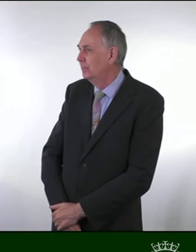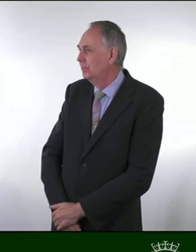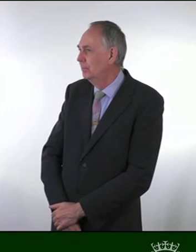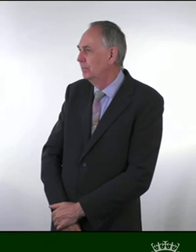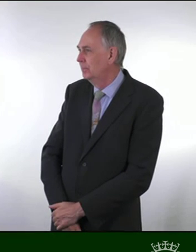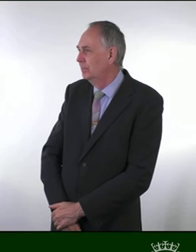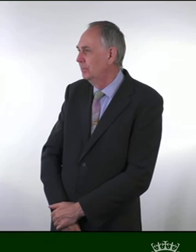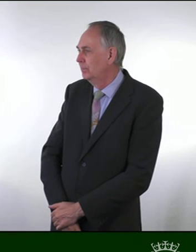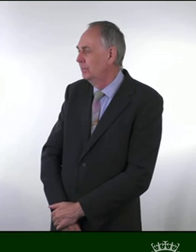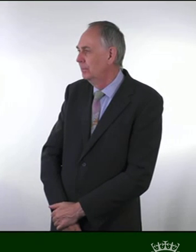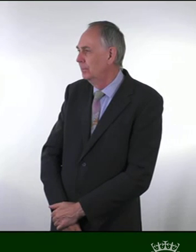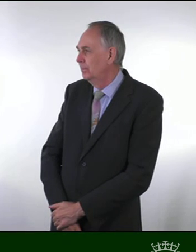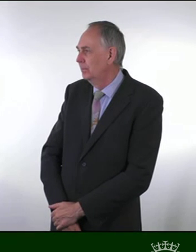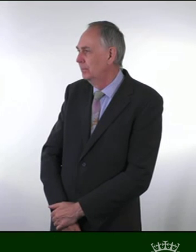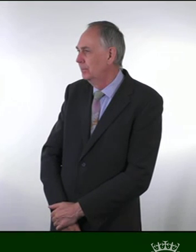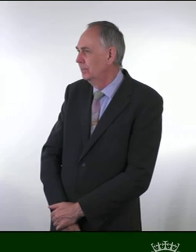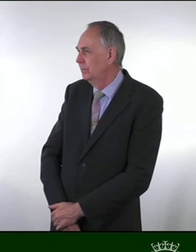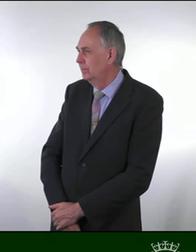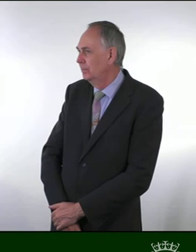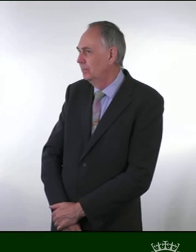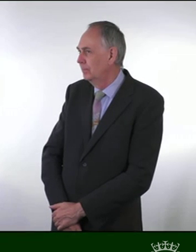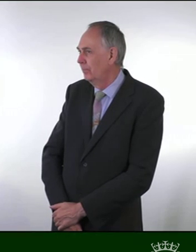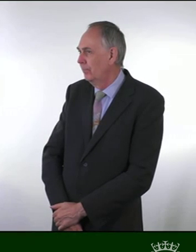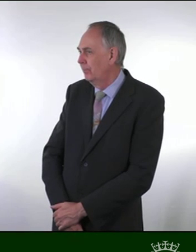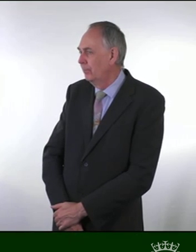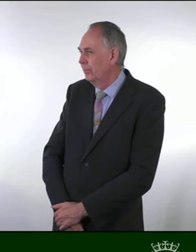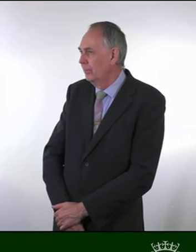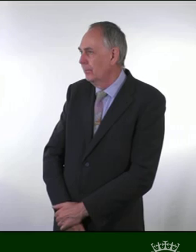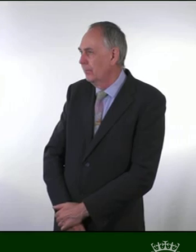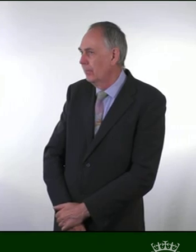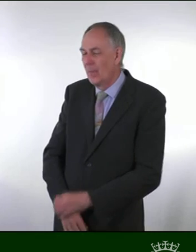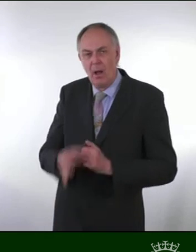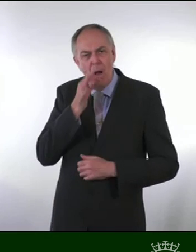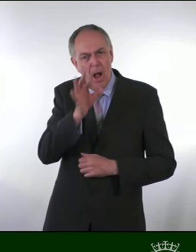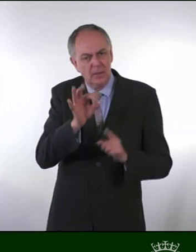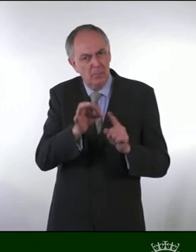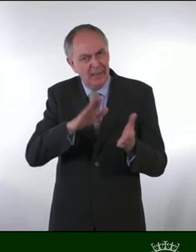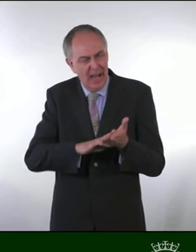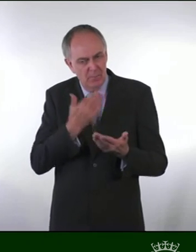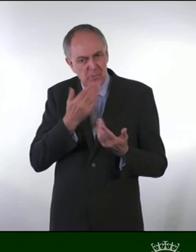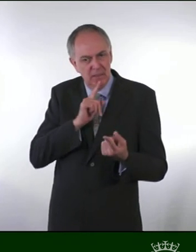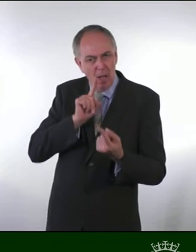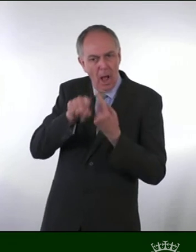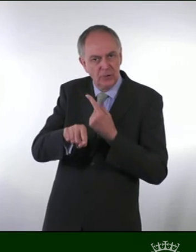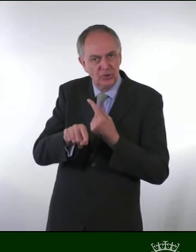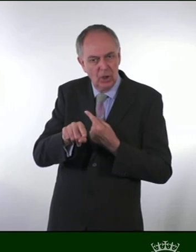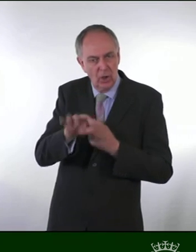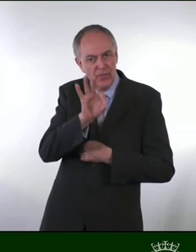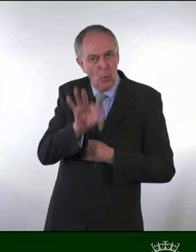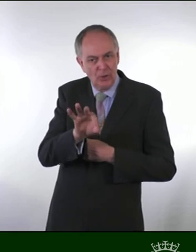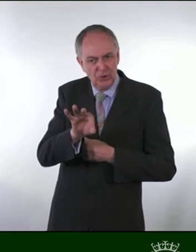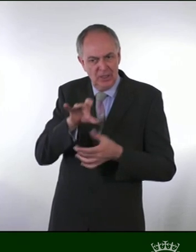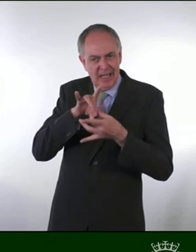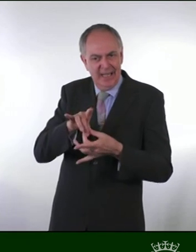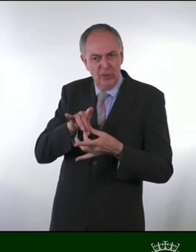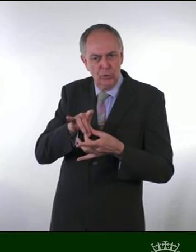Will the Prime Minister address himself to the question of quarantine arrangements?